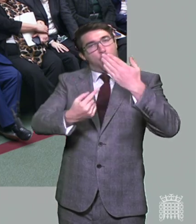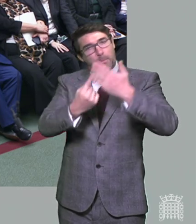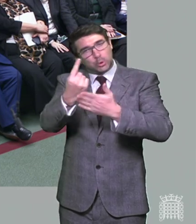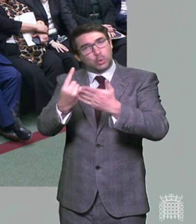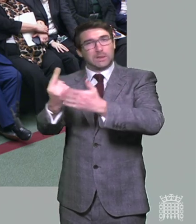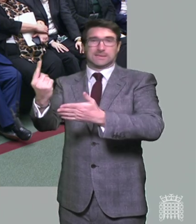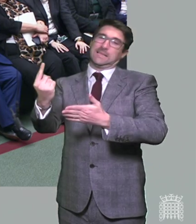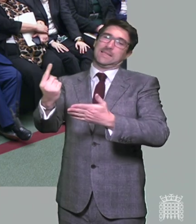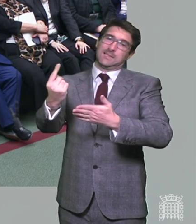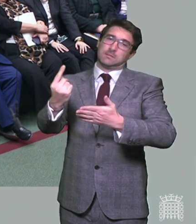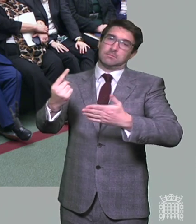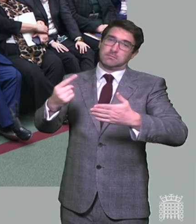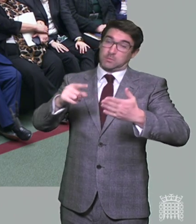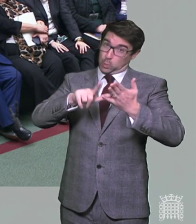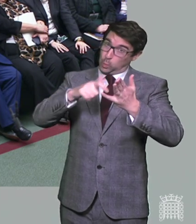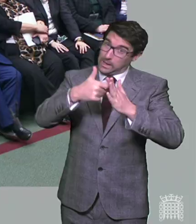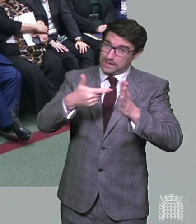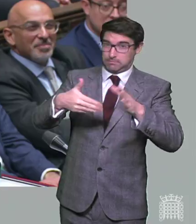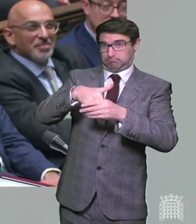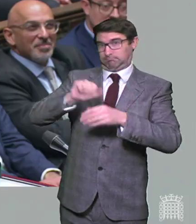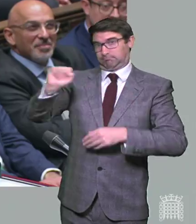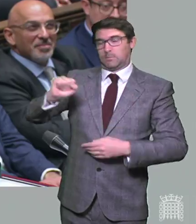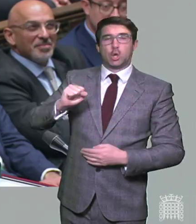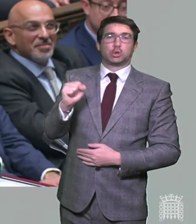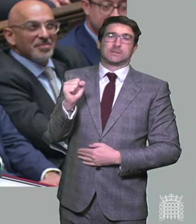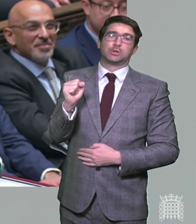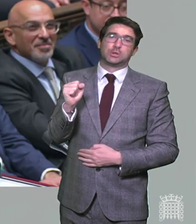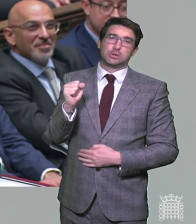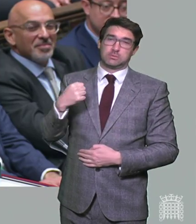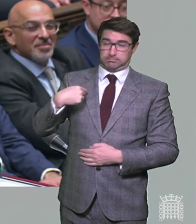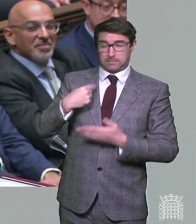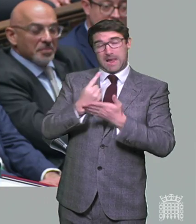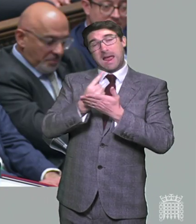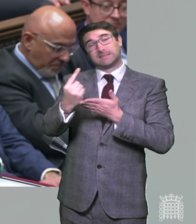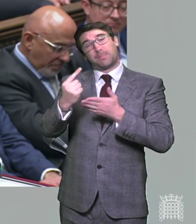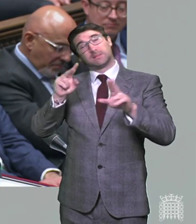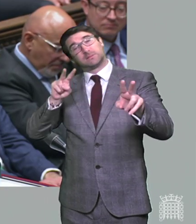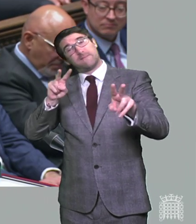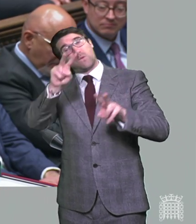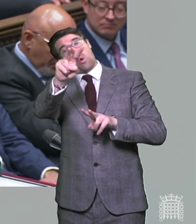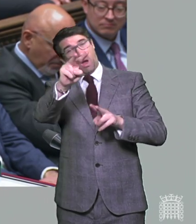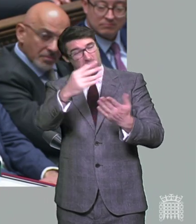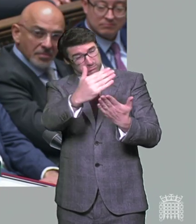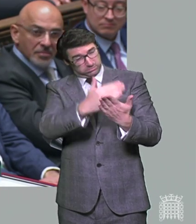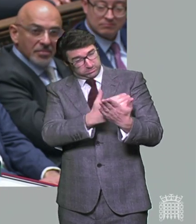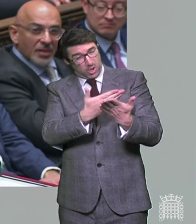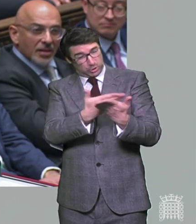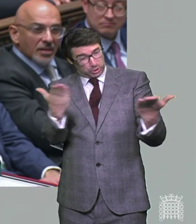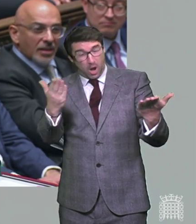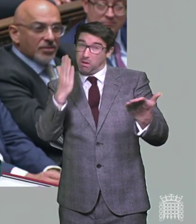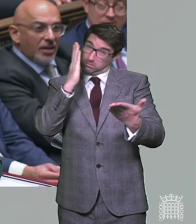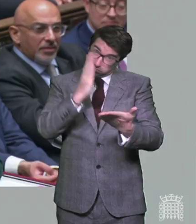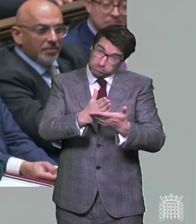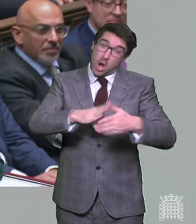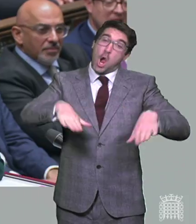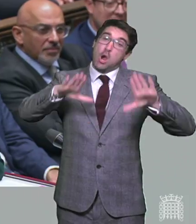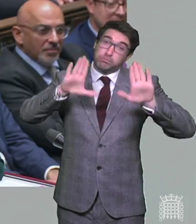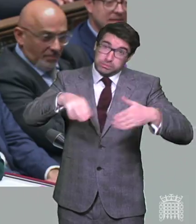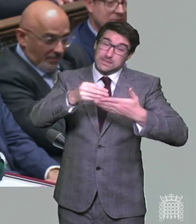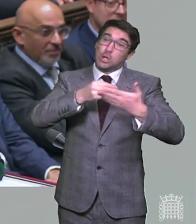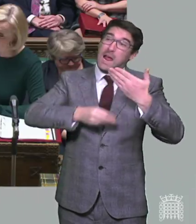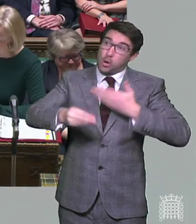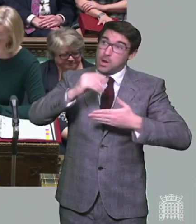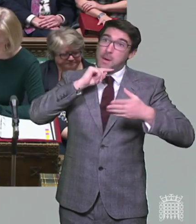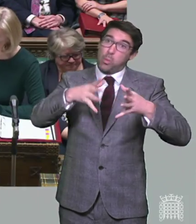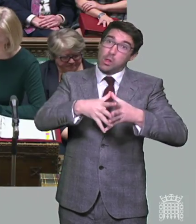What independent forecasters have shown is that, following our intervention, economic growth is going to be higher than it would have been if we had not acted.